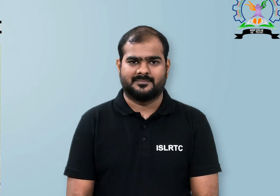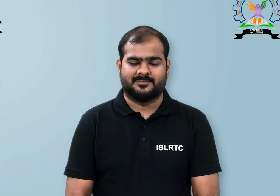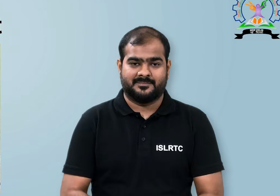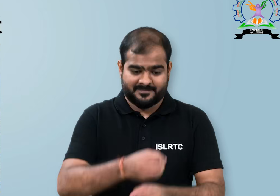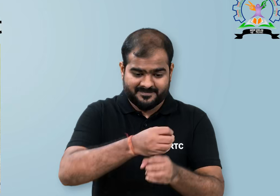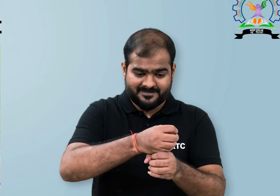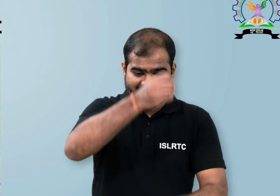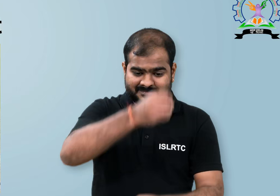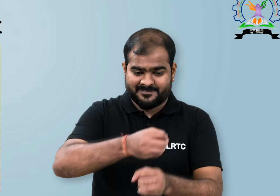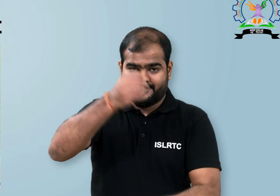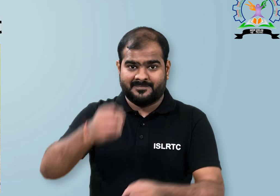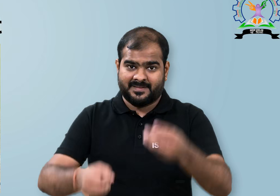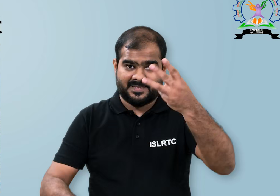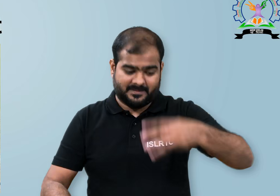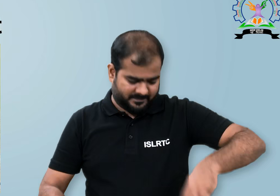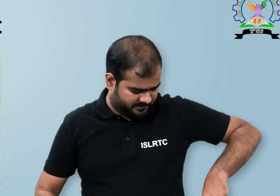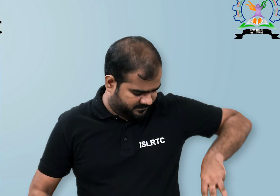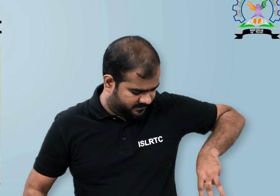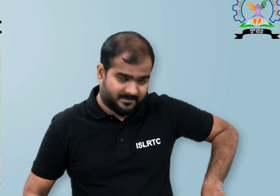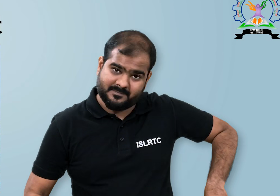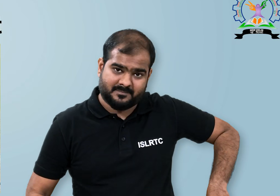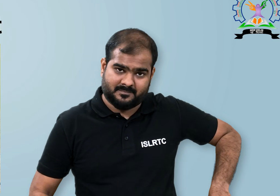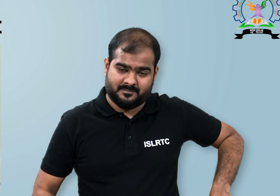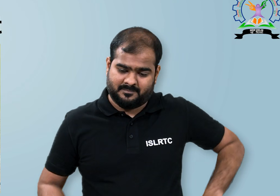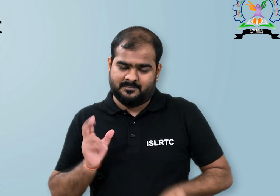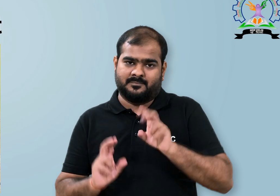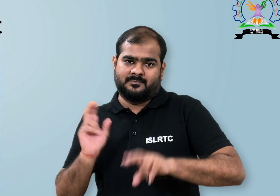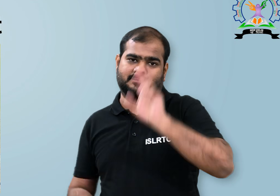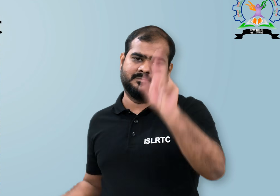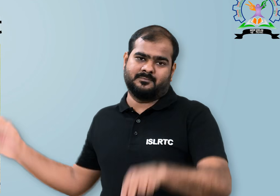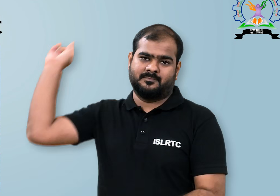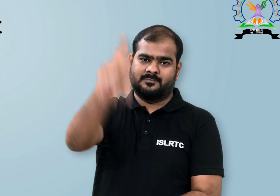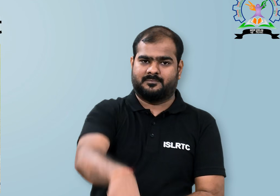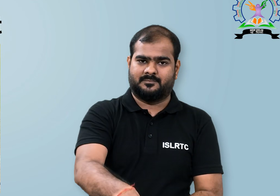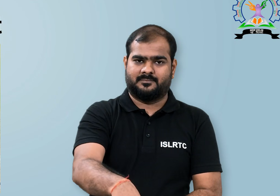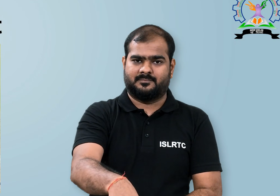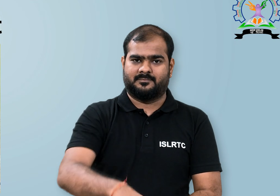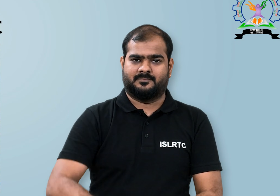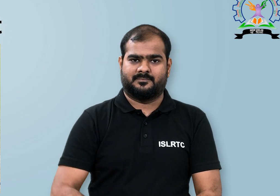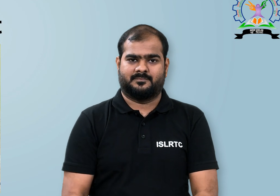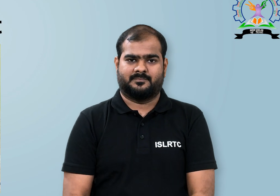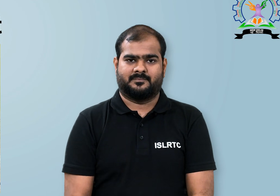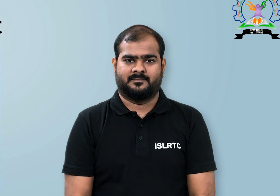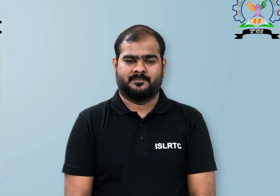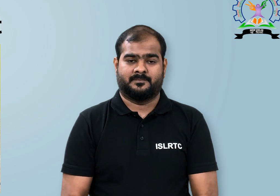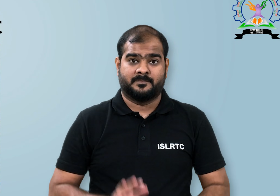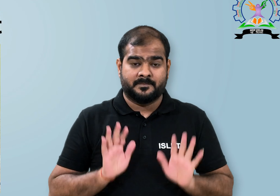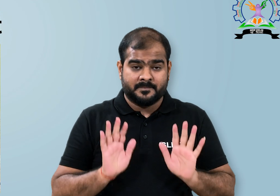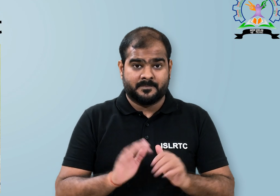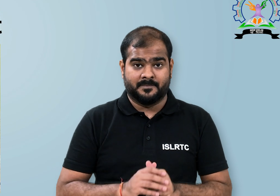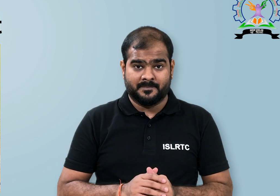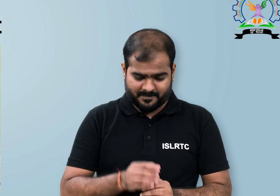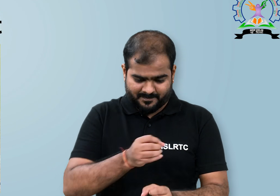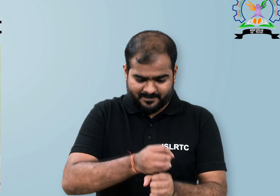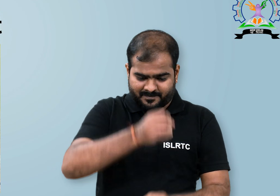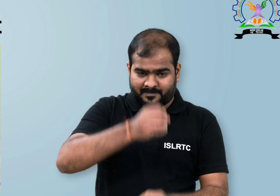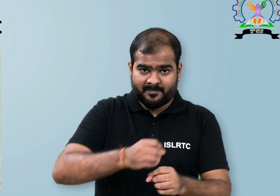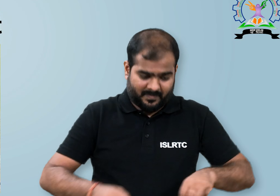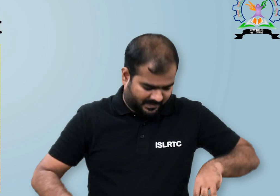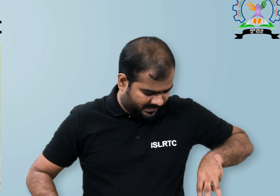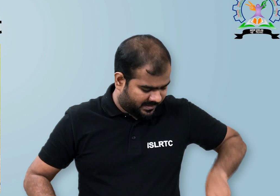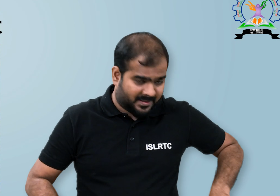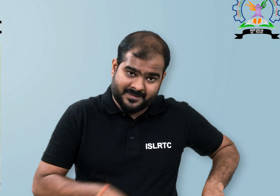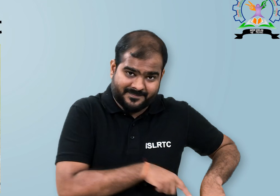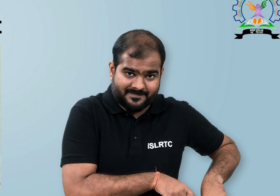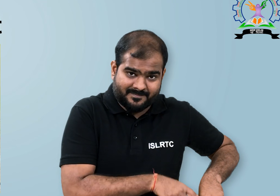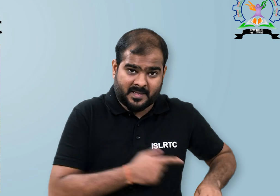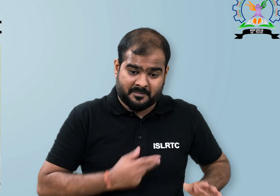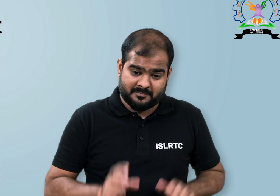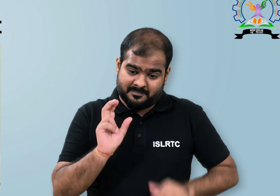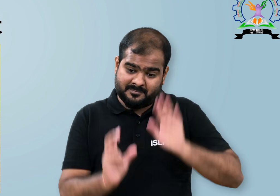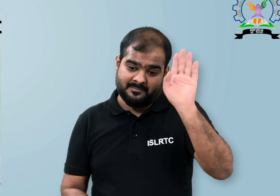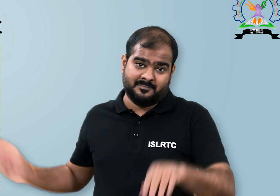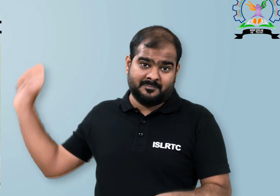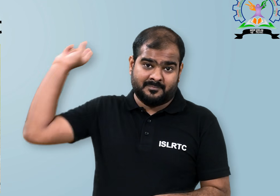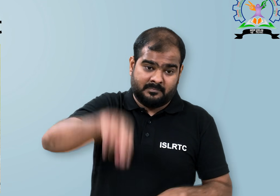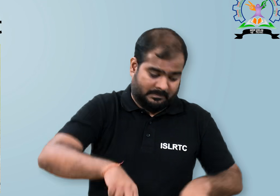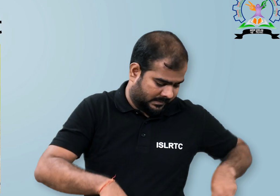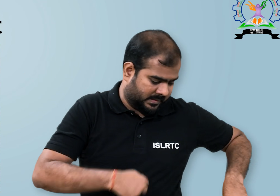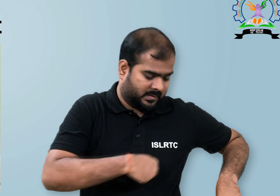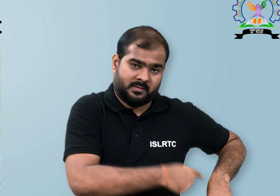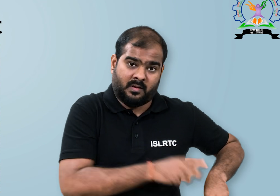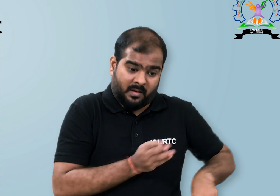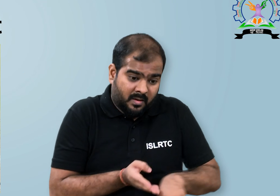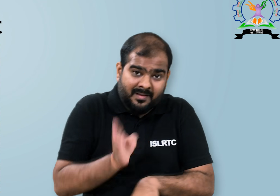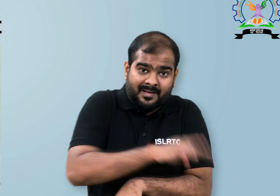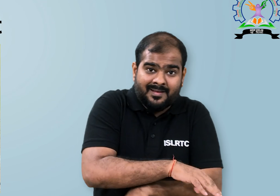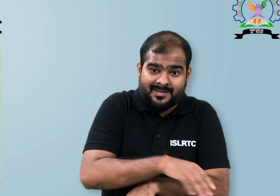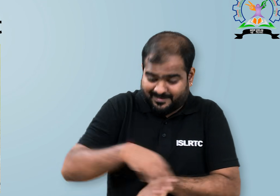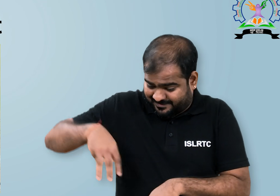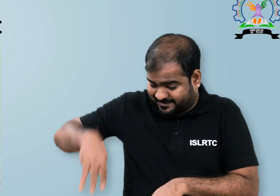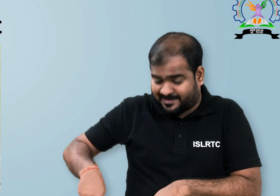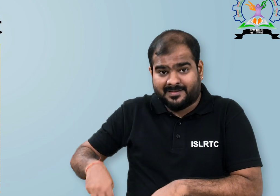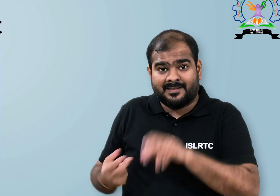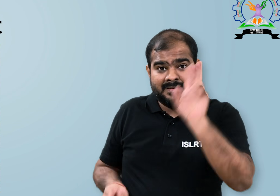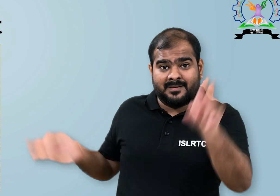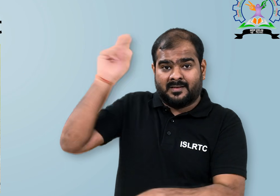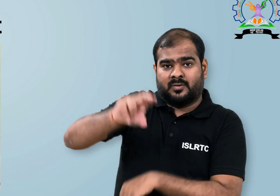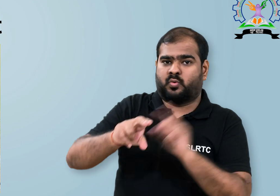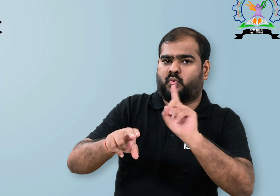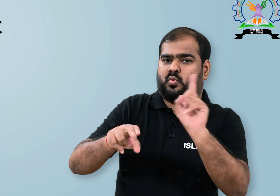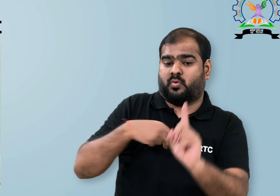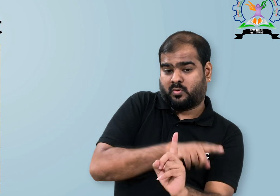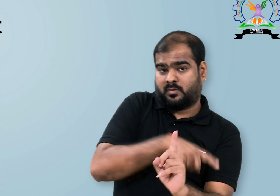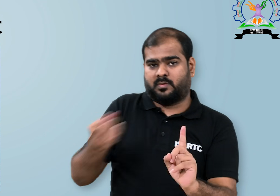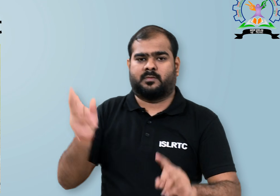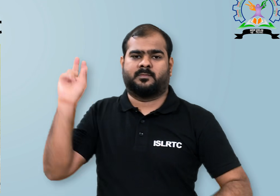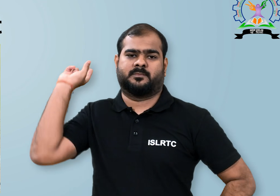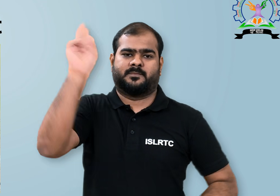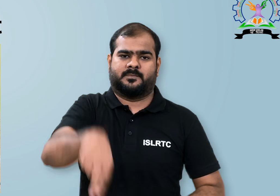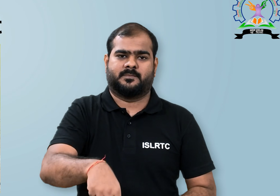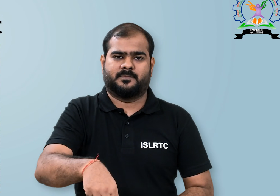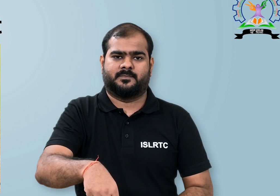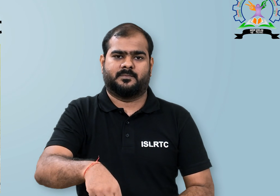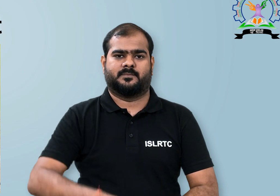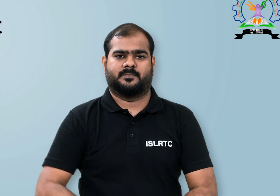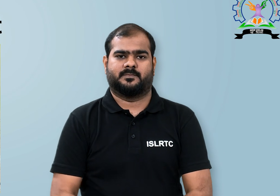Round The Wicket A bowling style where the bowler delivers the ball from the side of the stumps opposite the bowling arm.